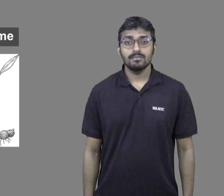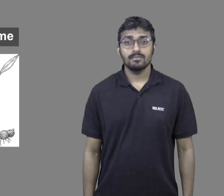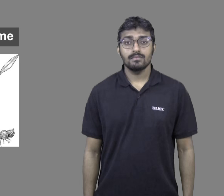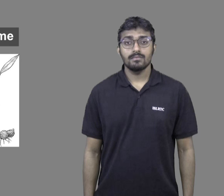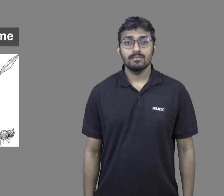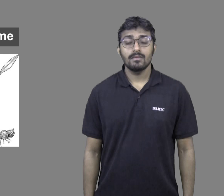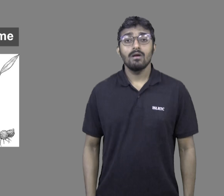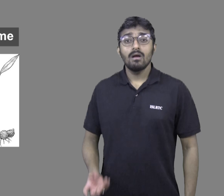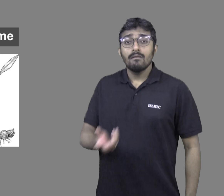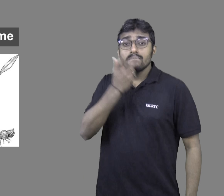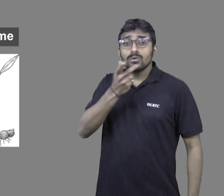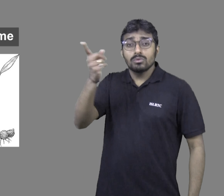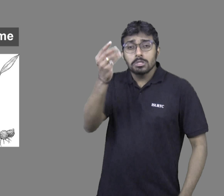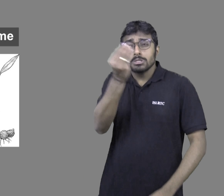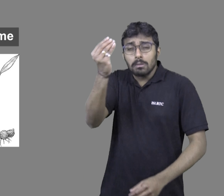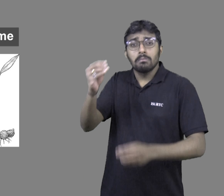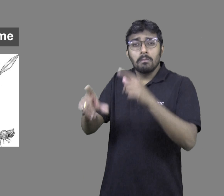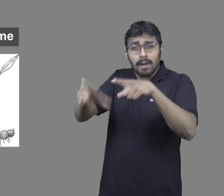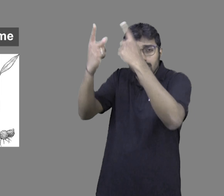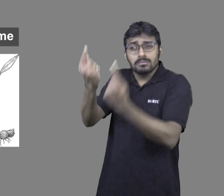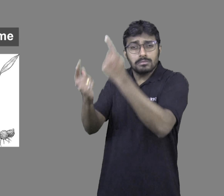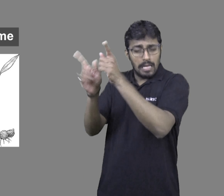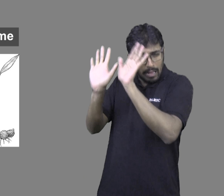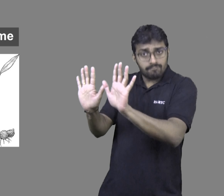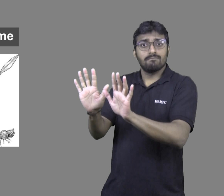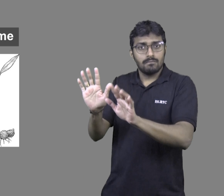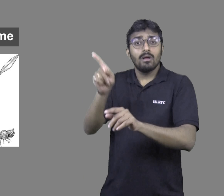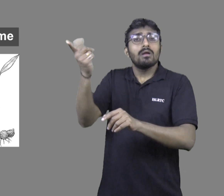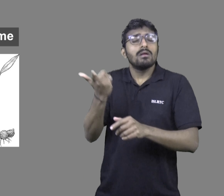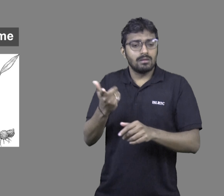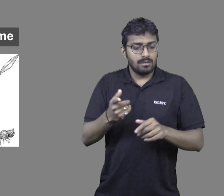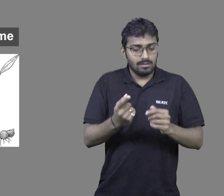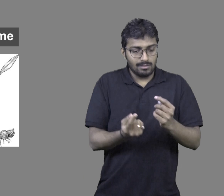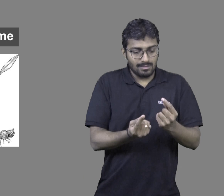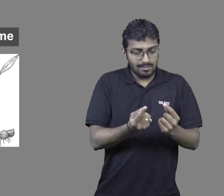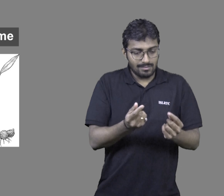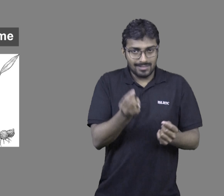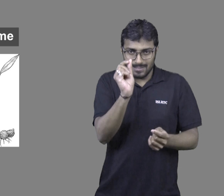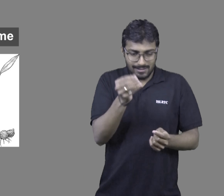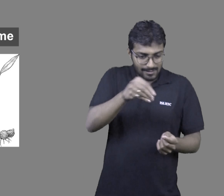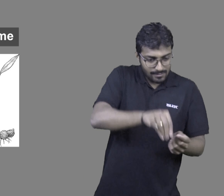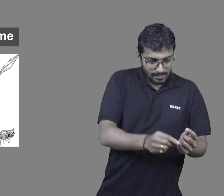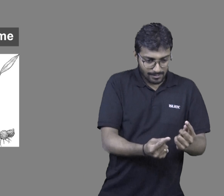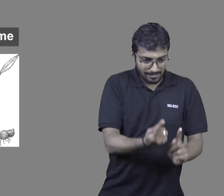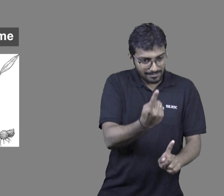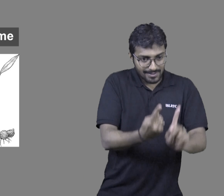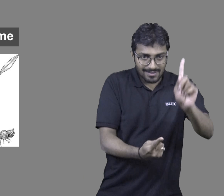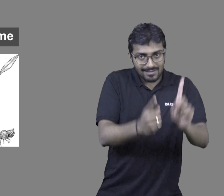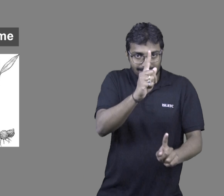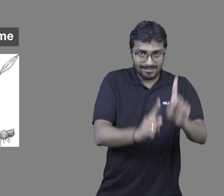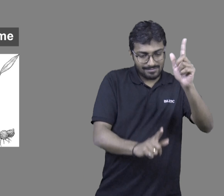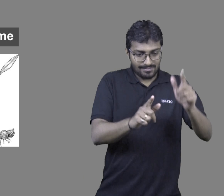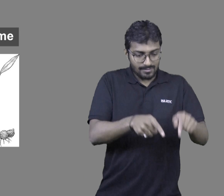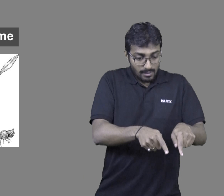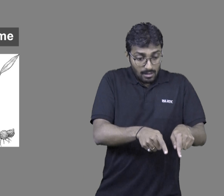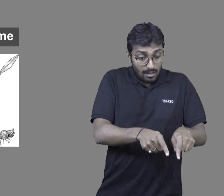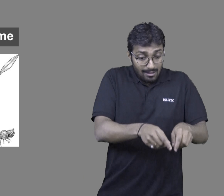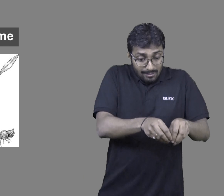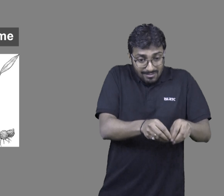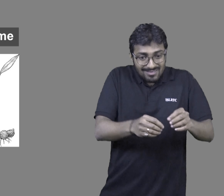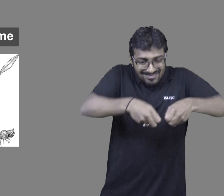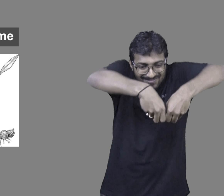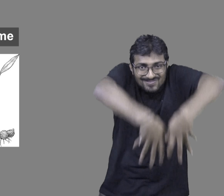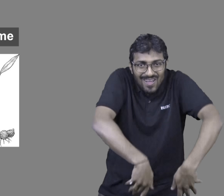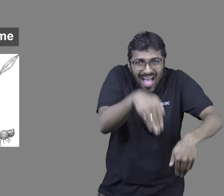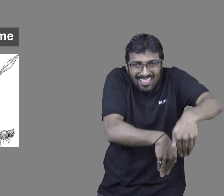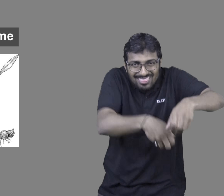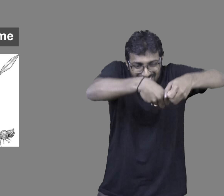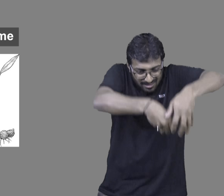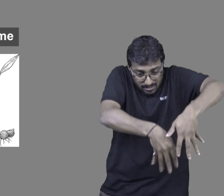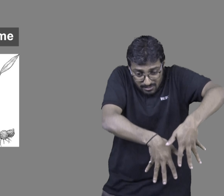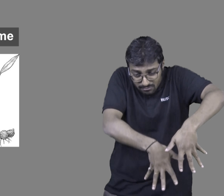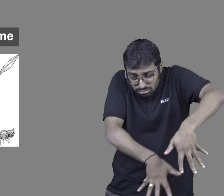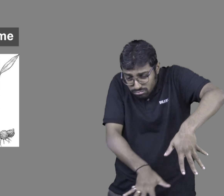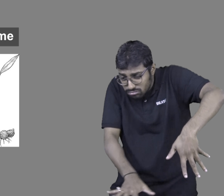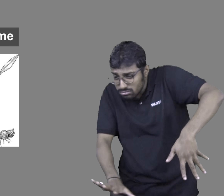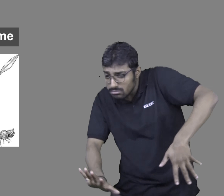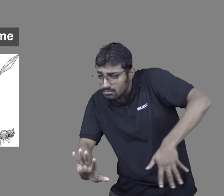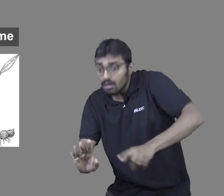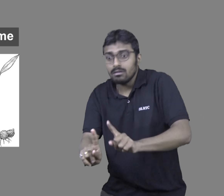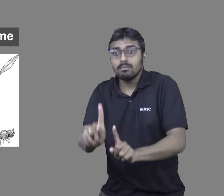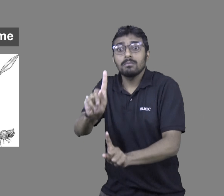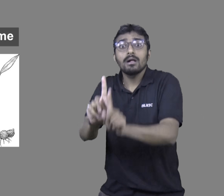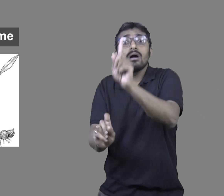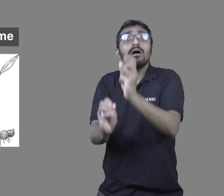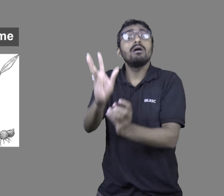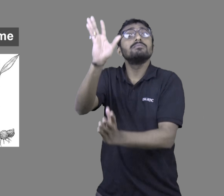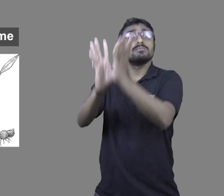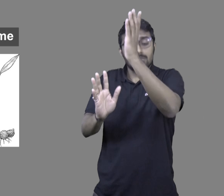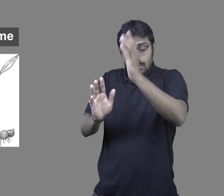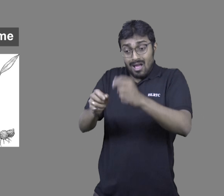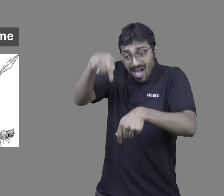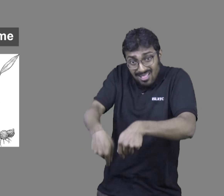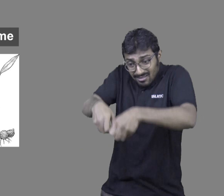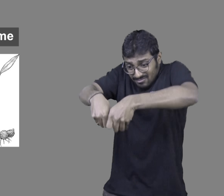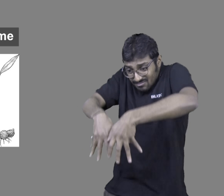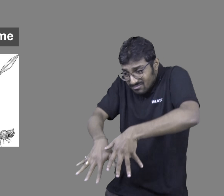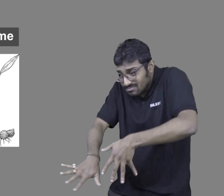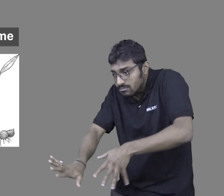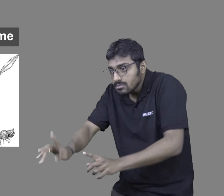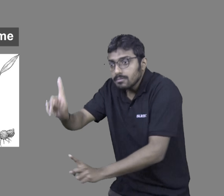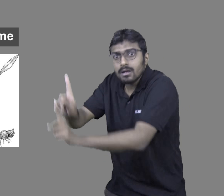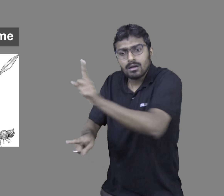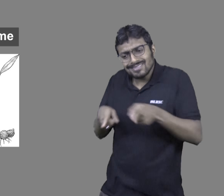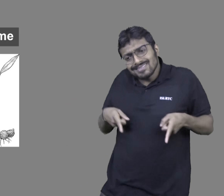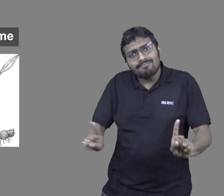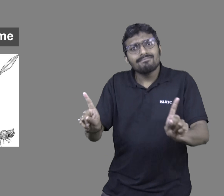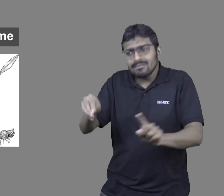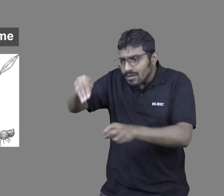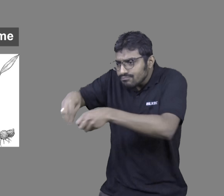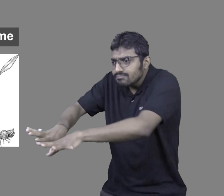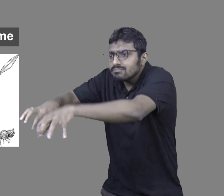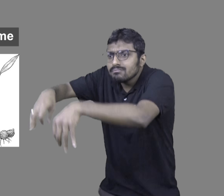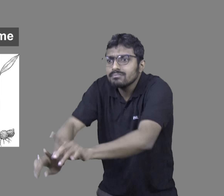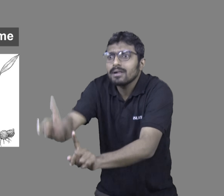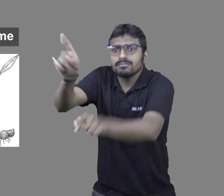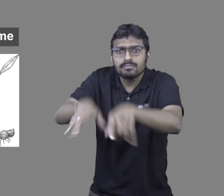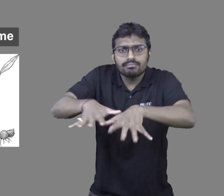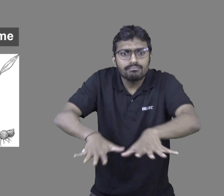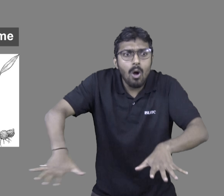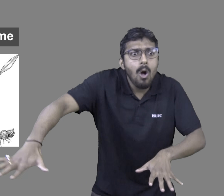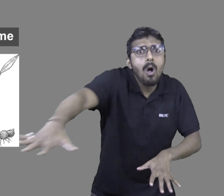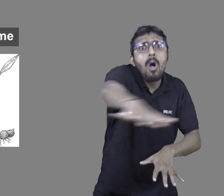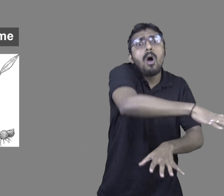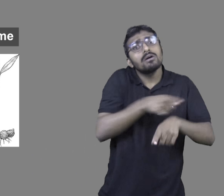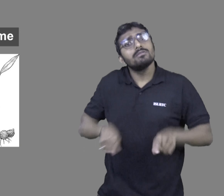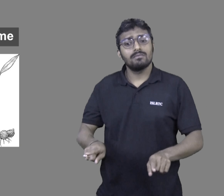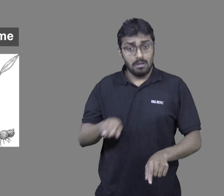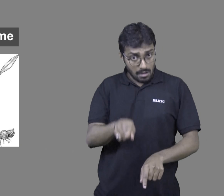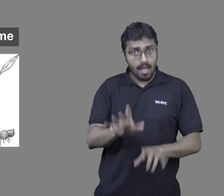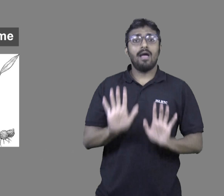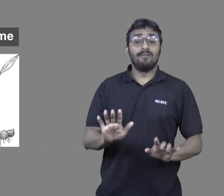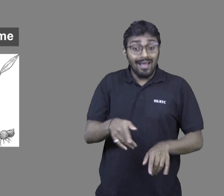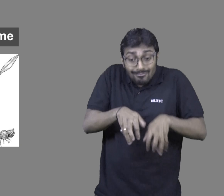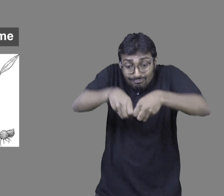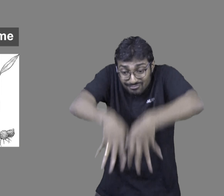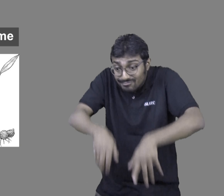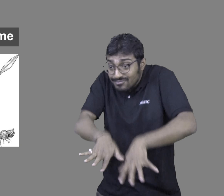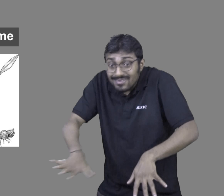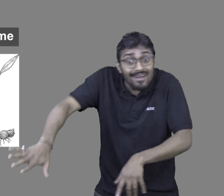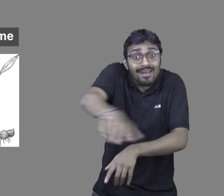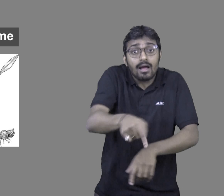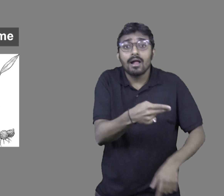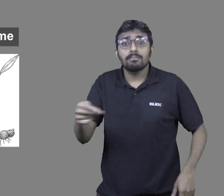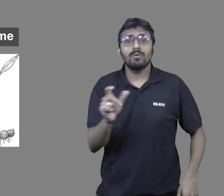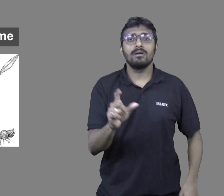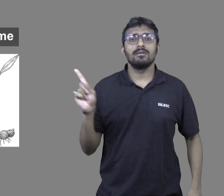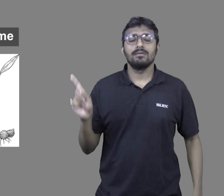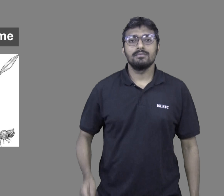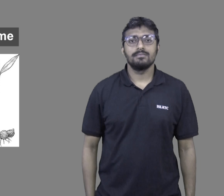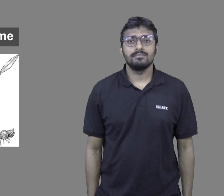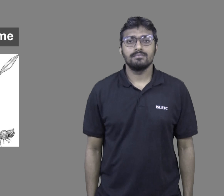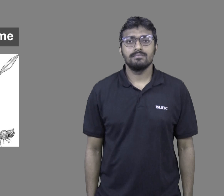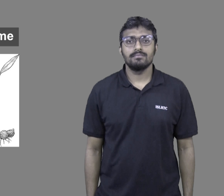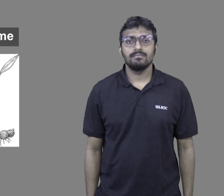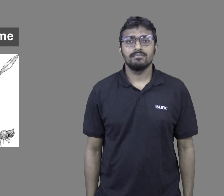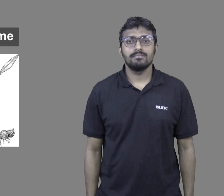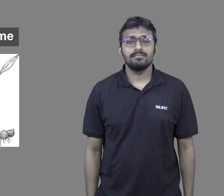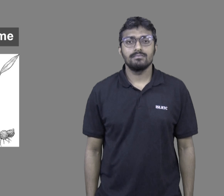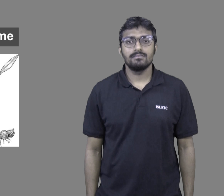Rhizome